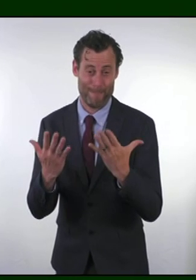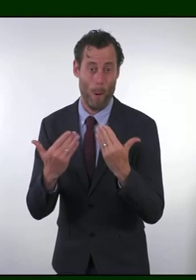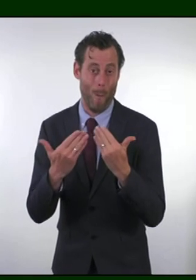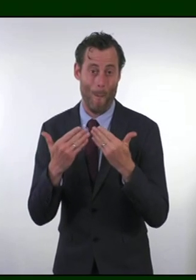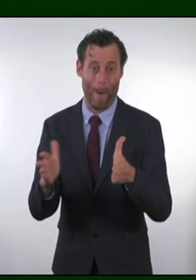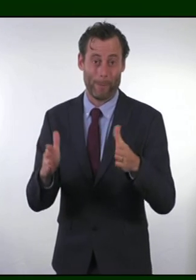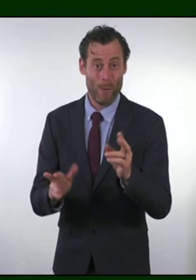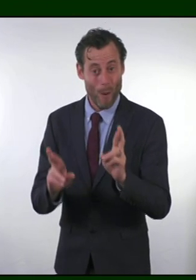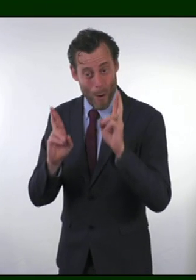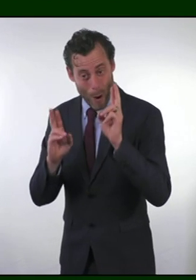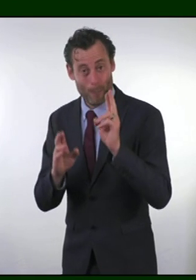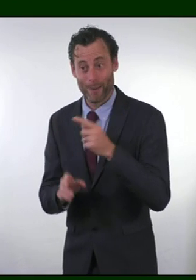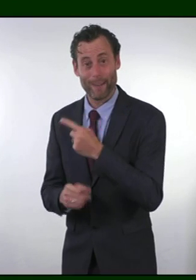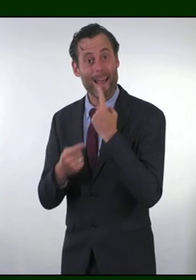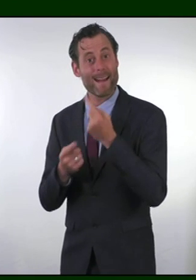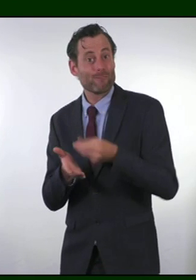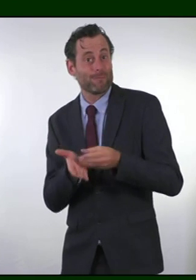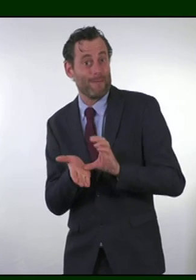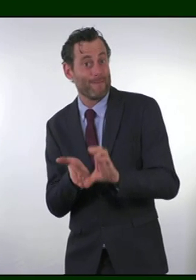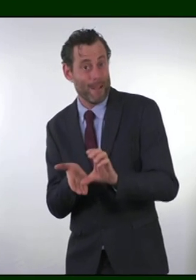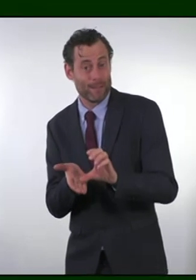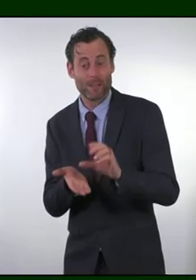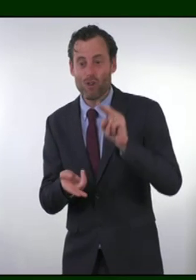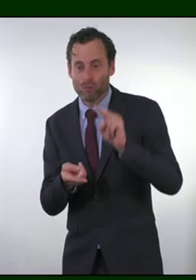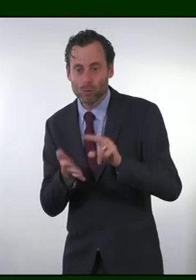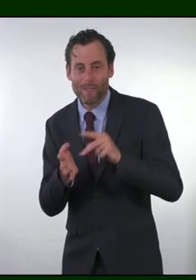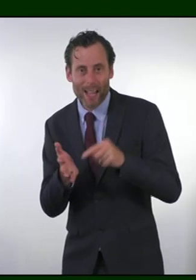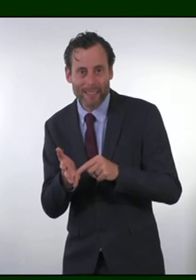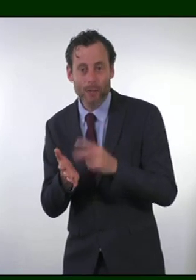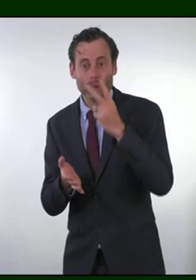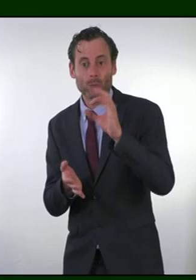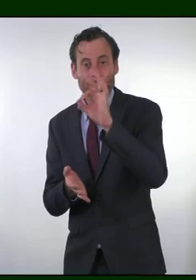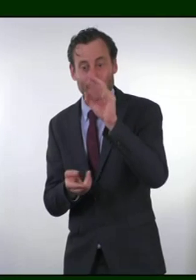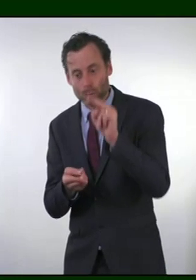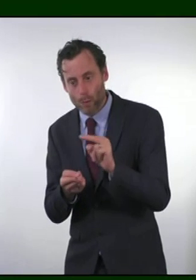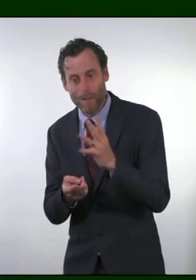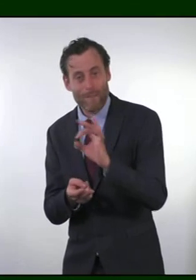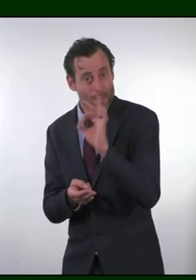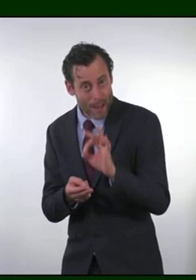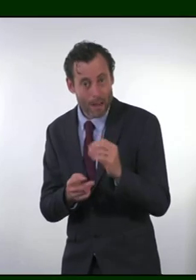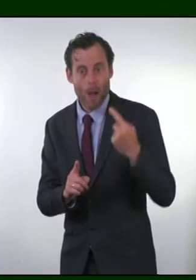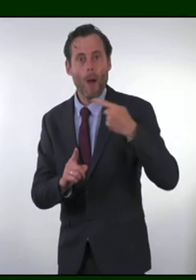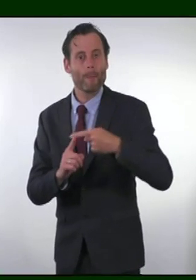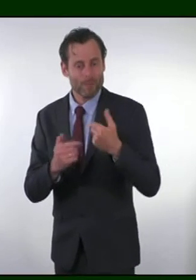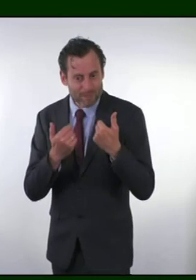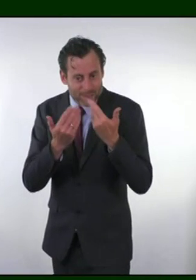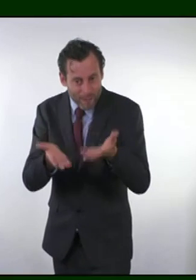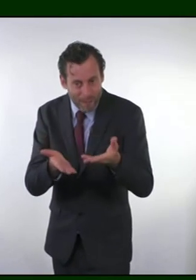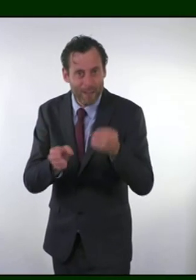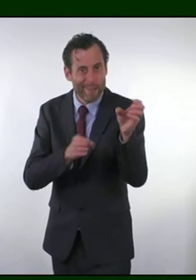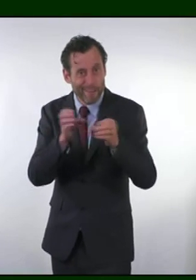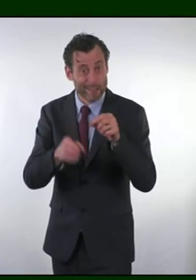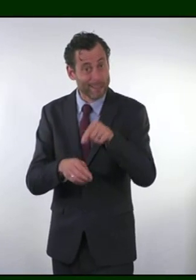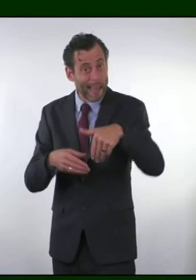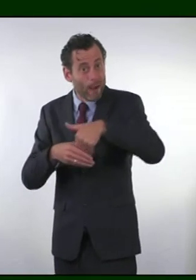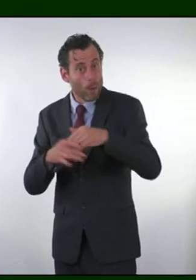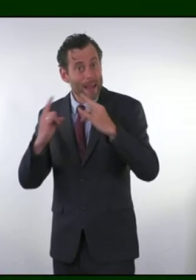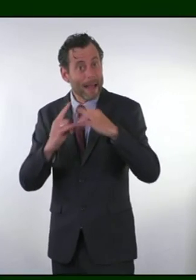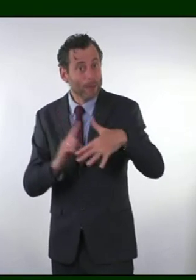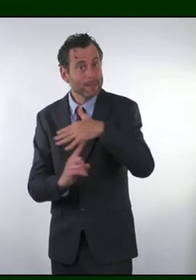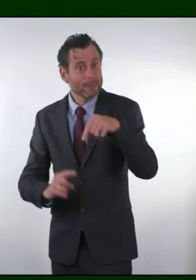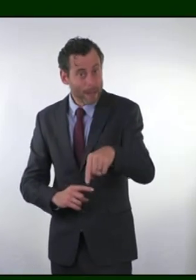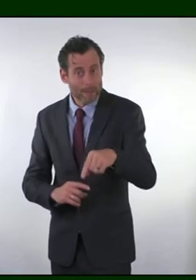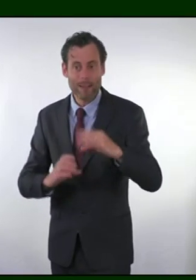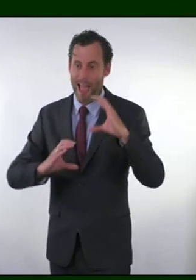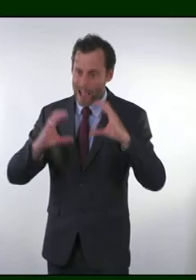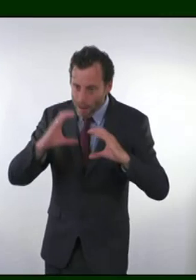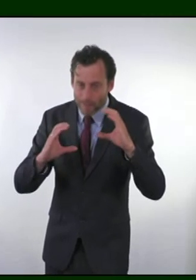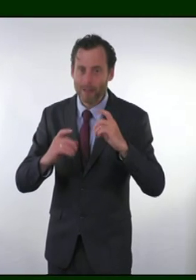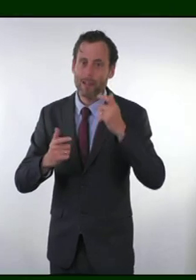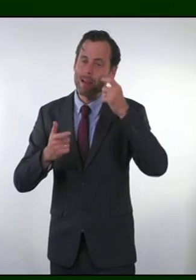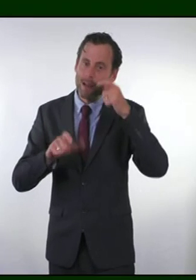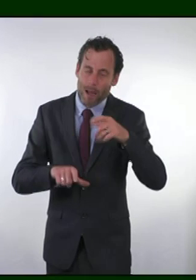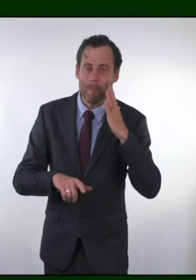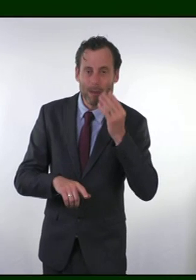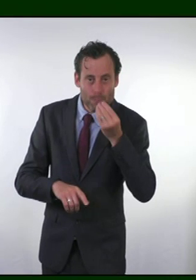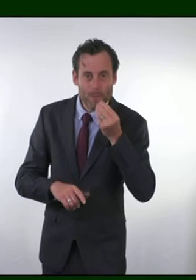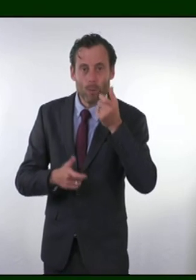I hope that an extra incentive today will be the cut in VAT, from 20% to 5%, which extends to campsites, as well as to caravan sites, bed and breakfasts, and hotels.